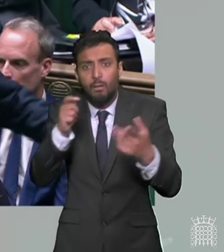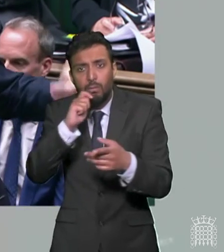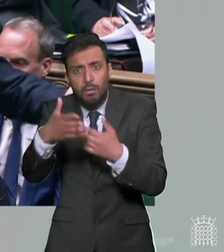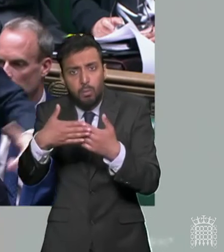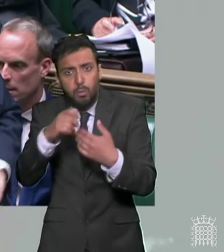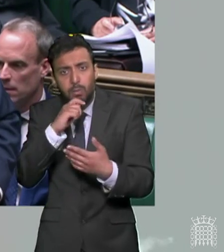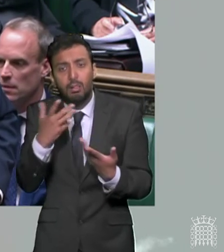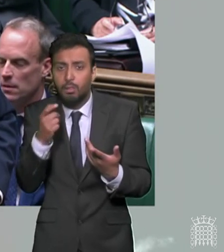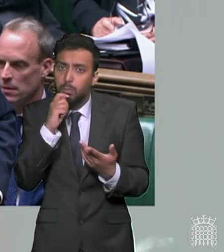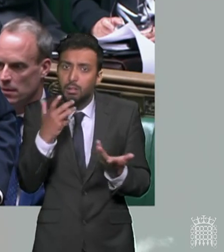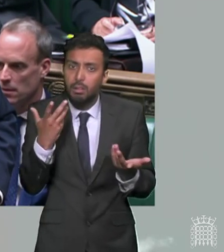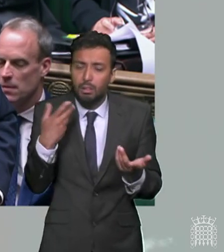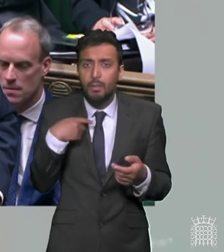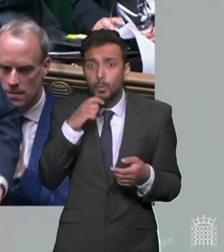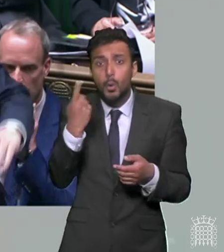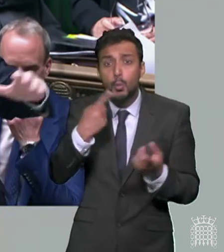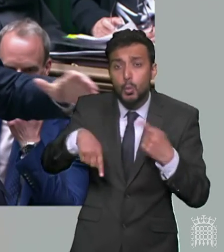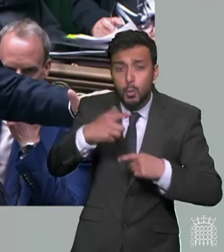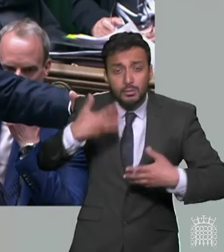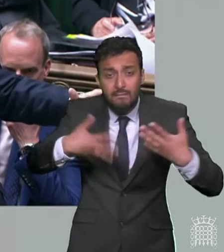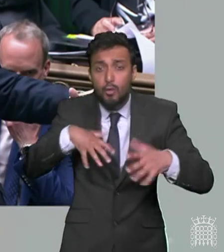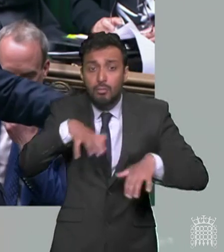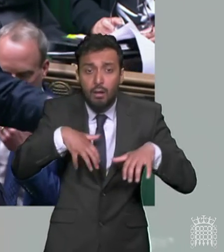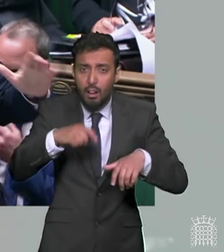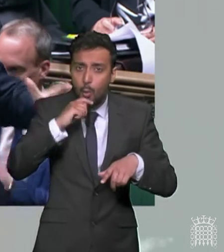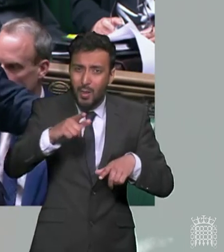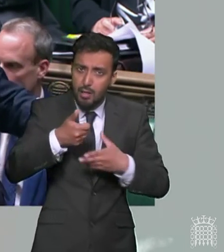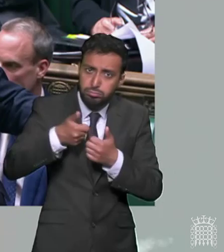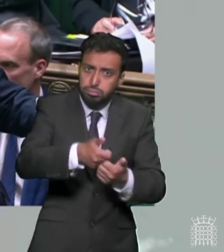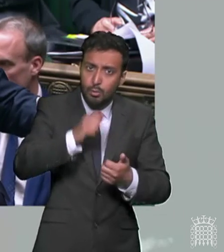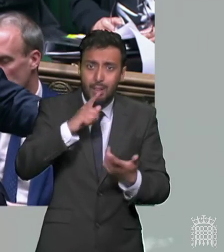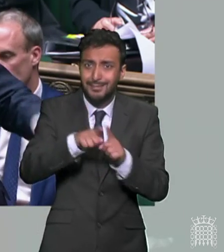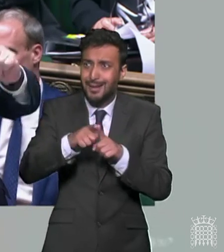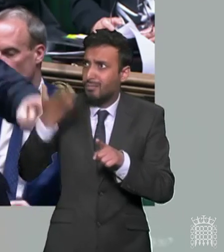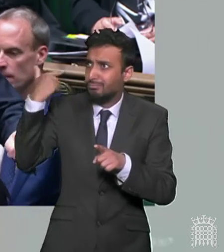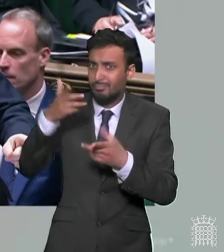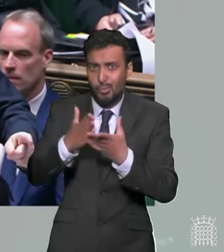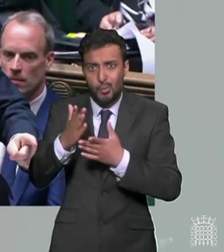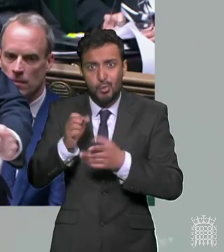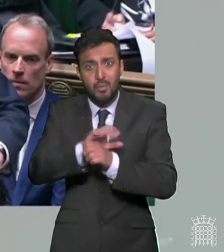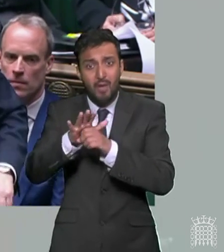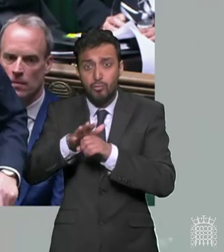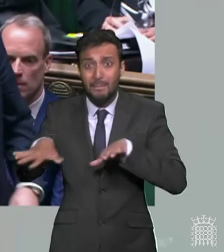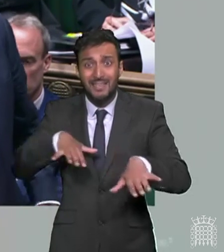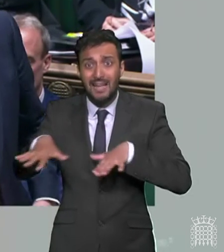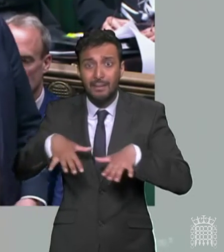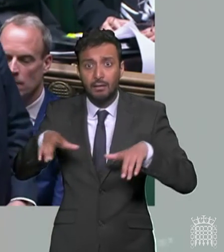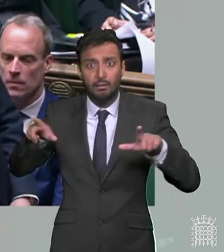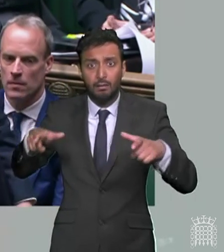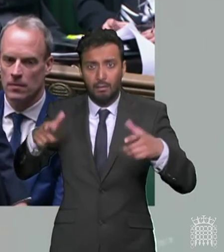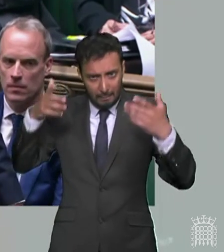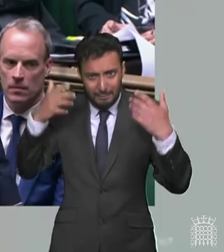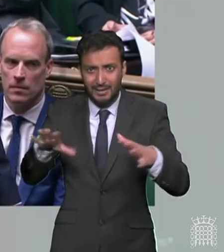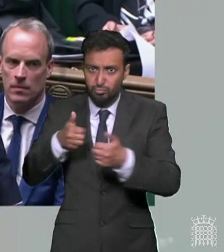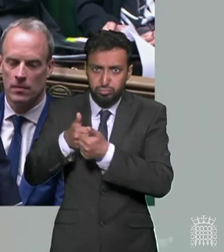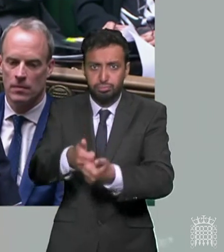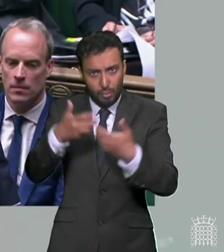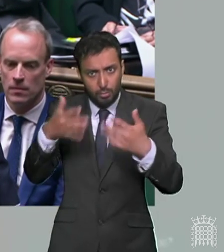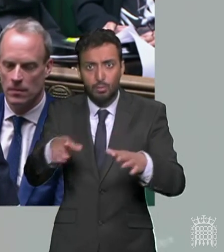We are going to put our arms around the people of this country, just as we did throughout the covid pandemic.